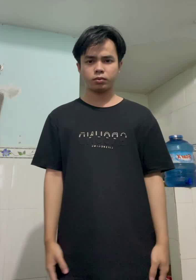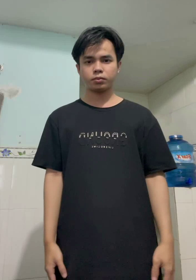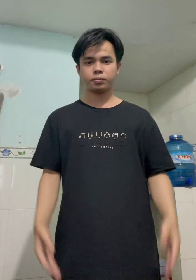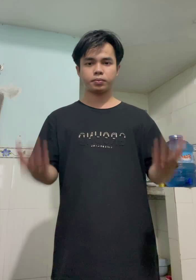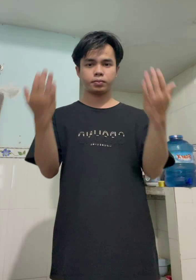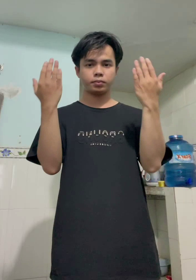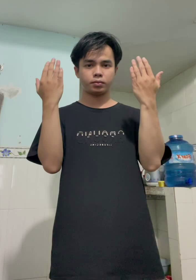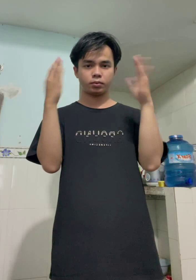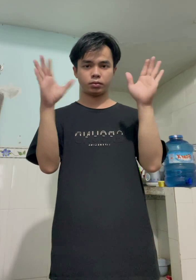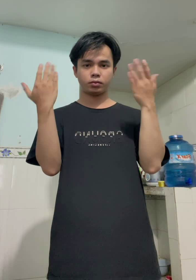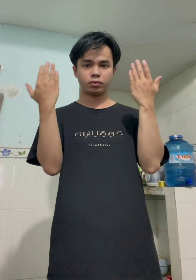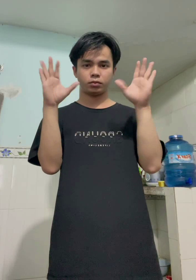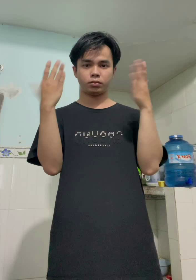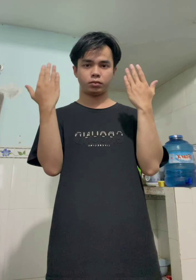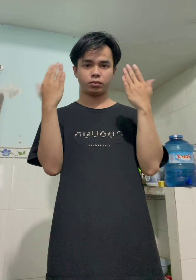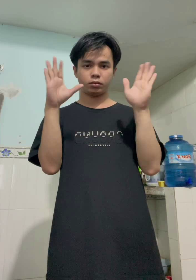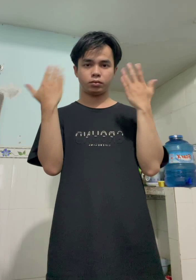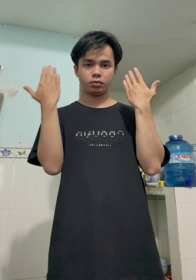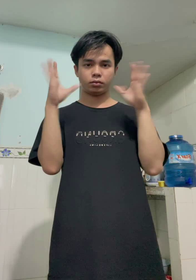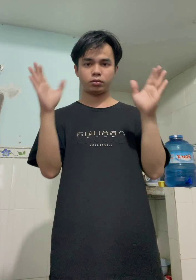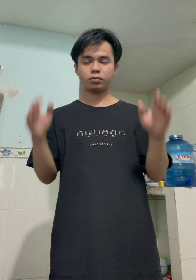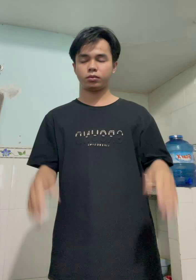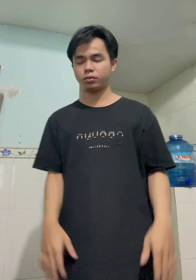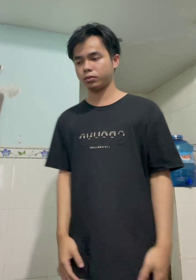vo tay